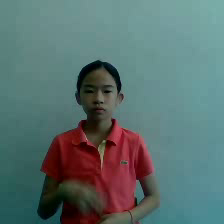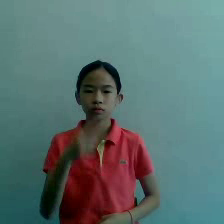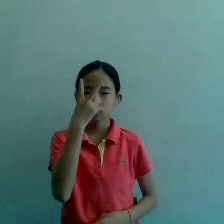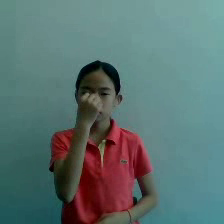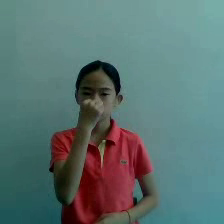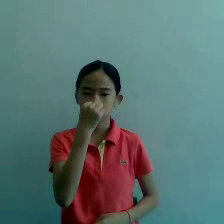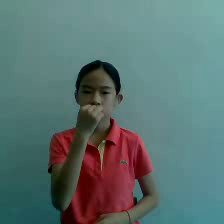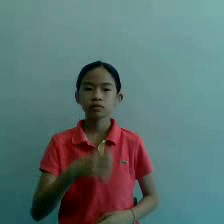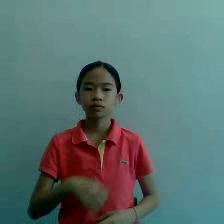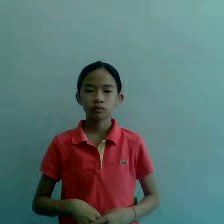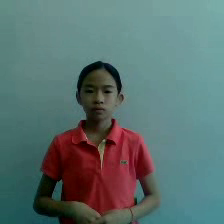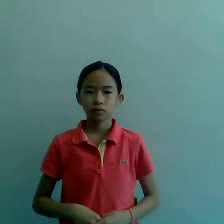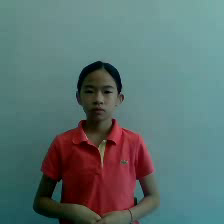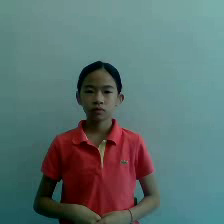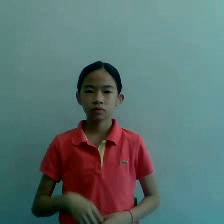Khóc